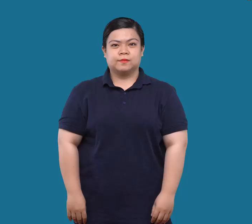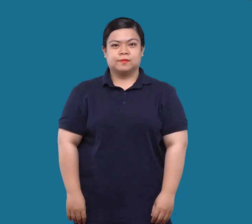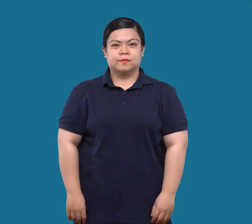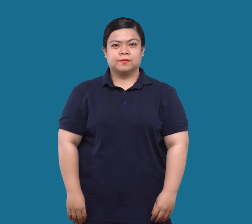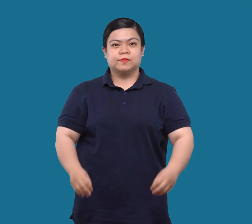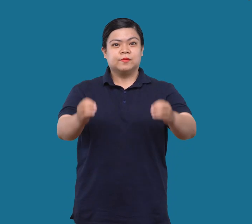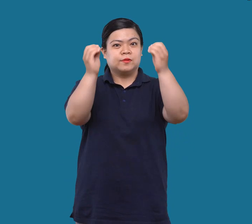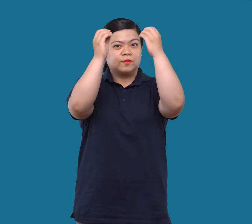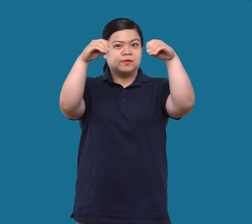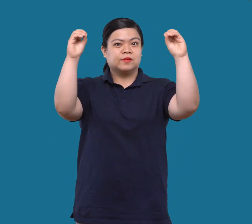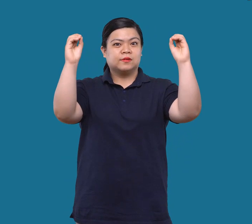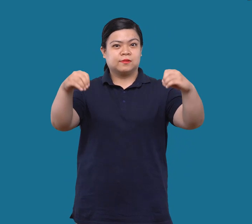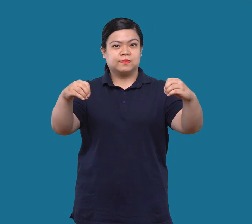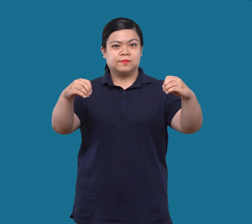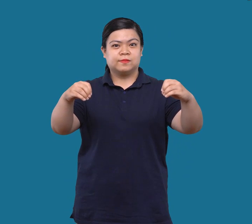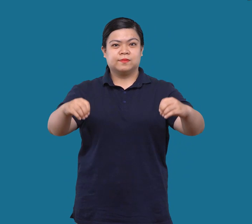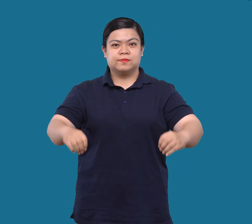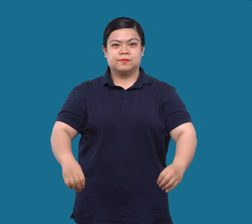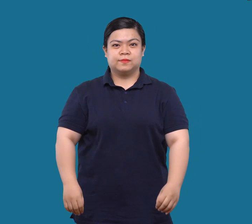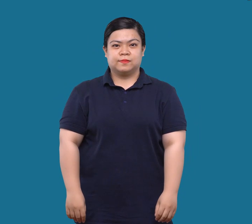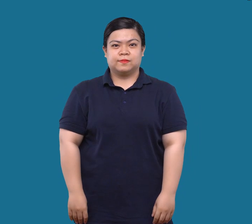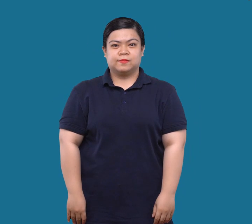tỉ số phần trăm